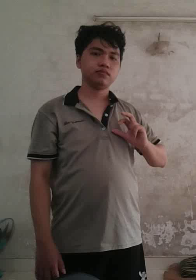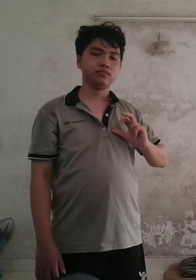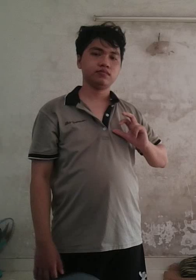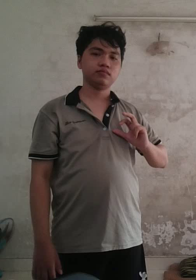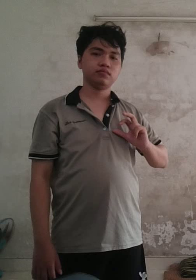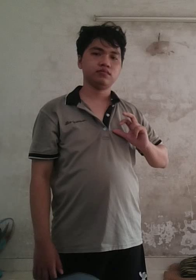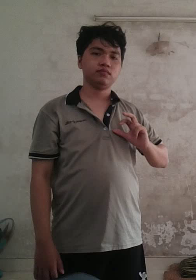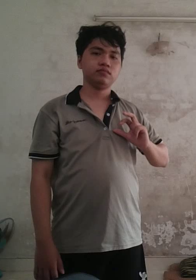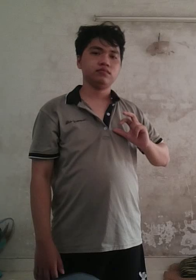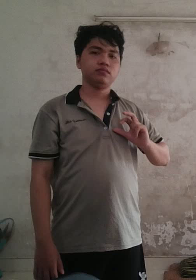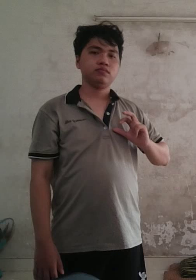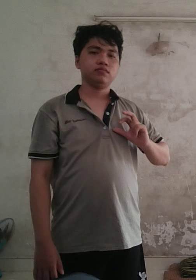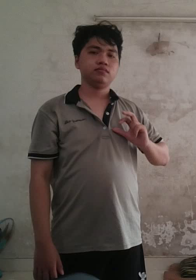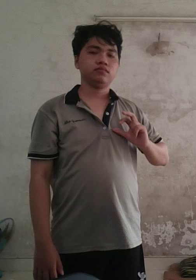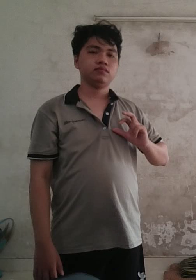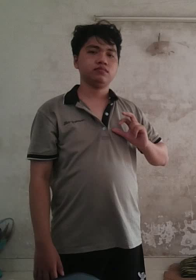giau co